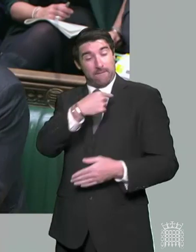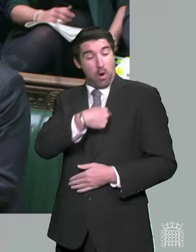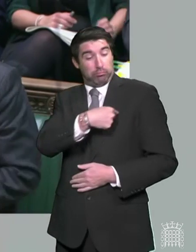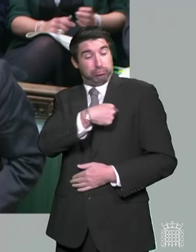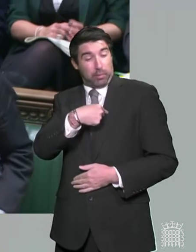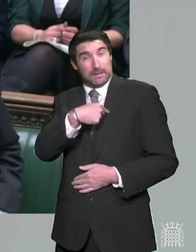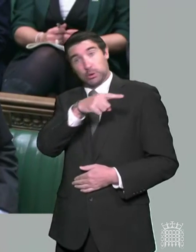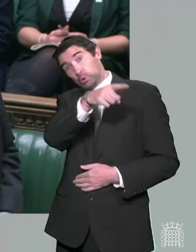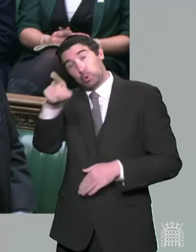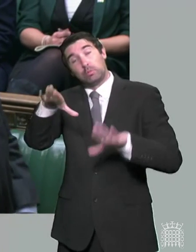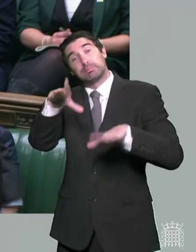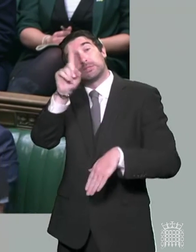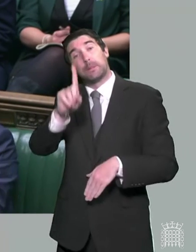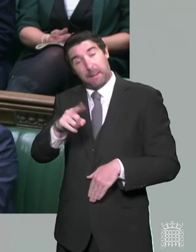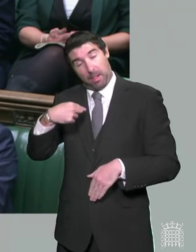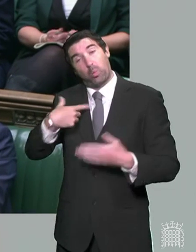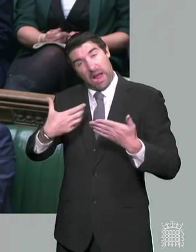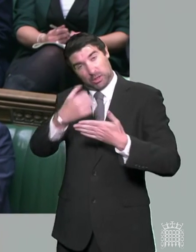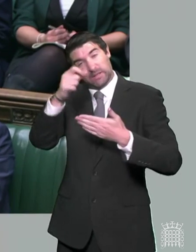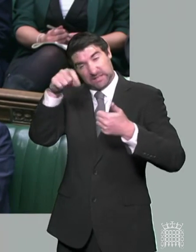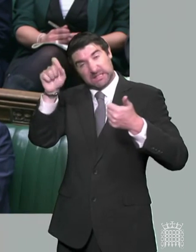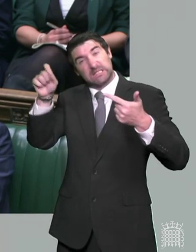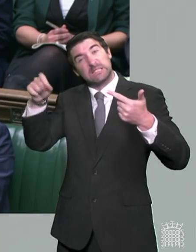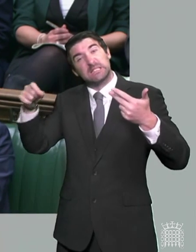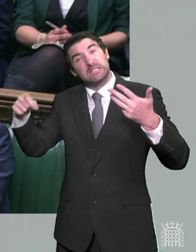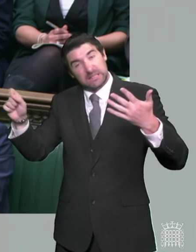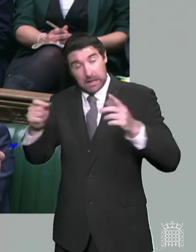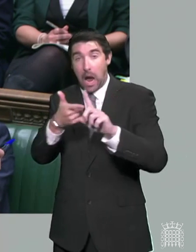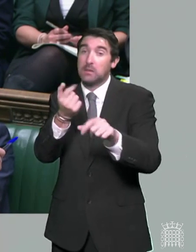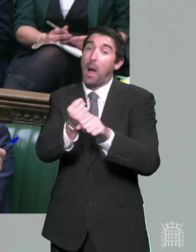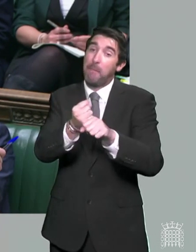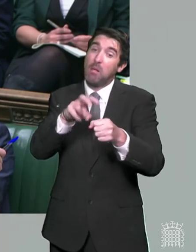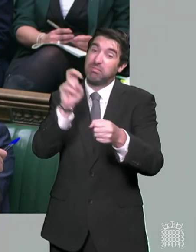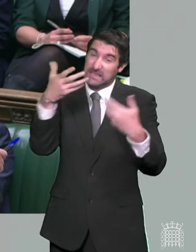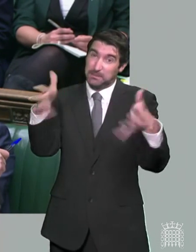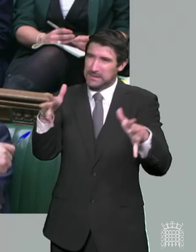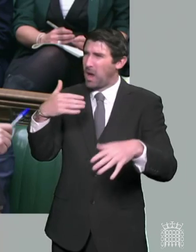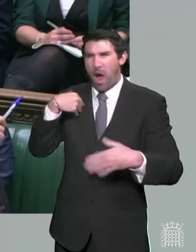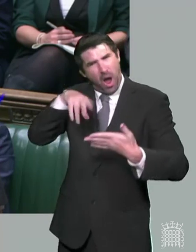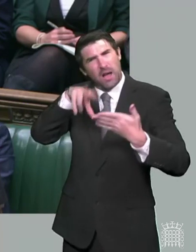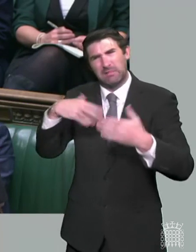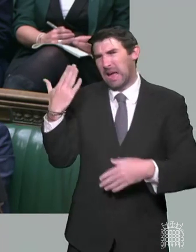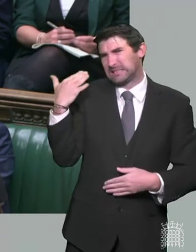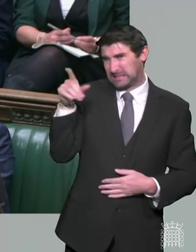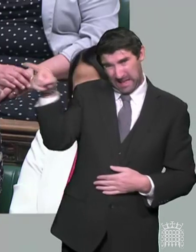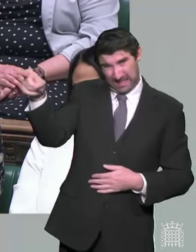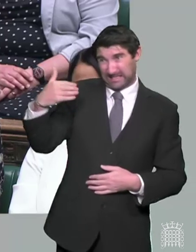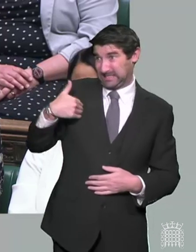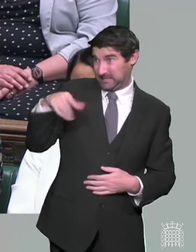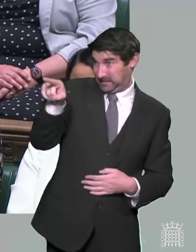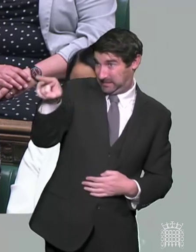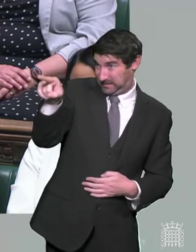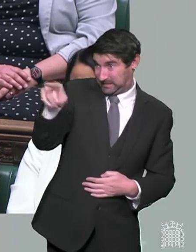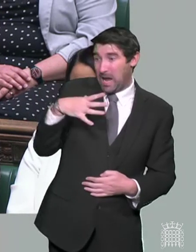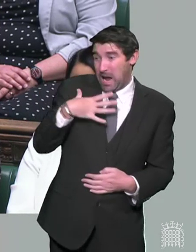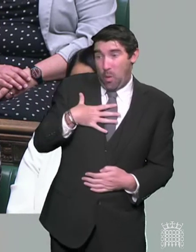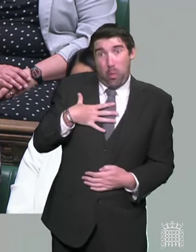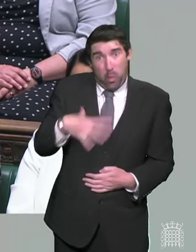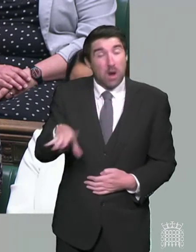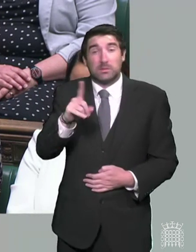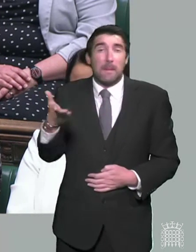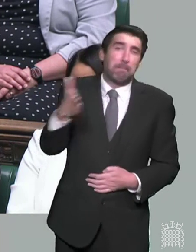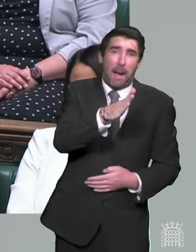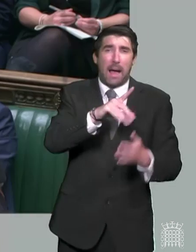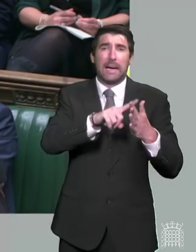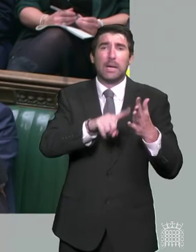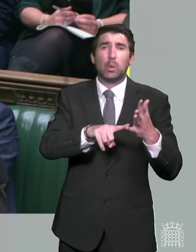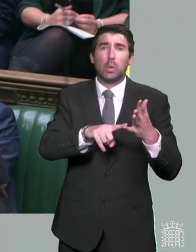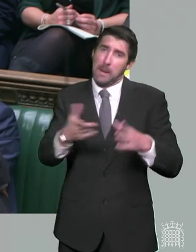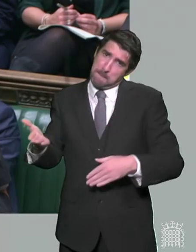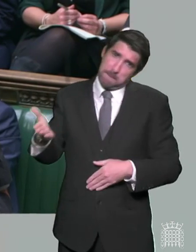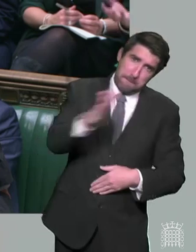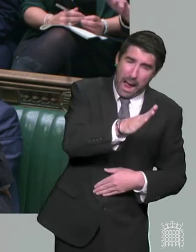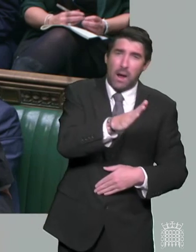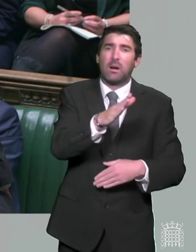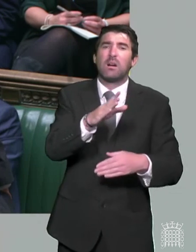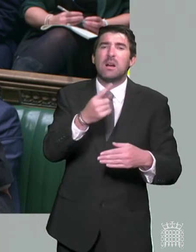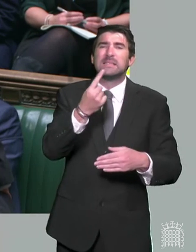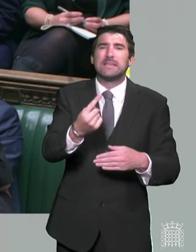I read the other day that she wants to go back into the single market and the customs union.